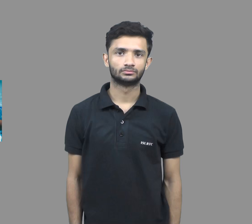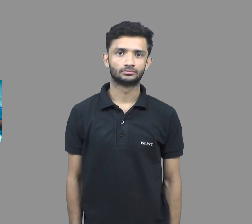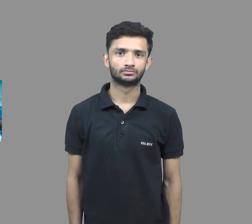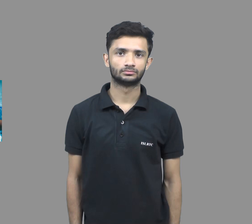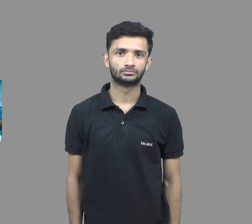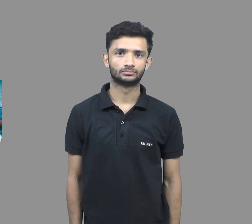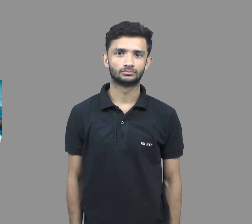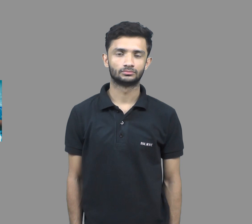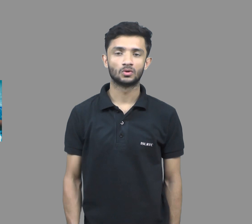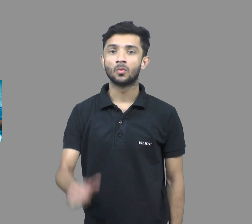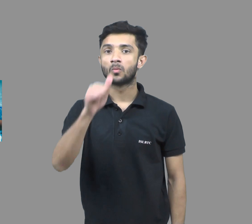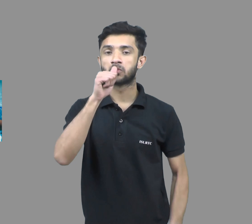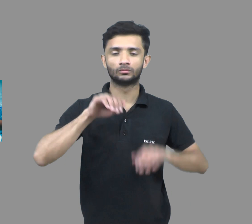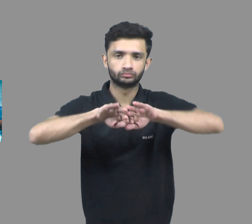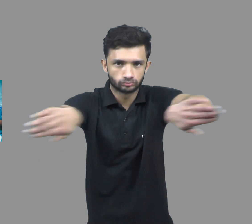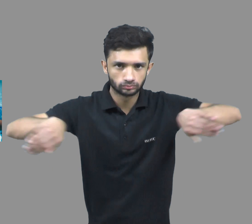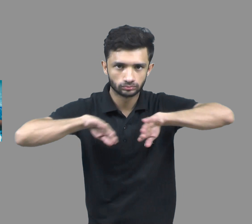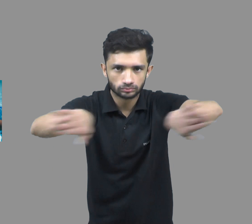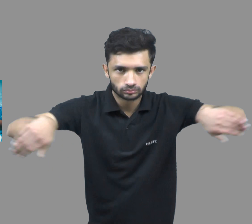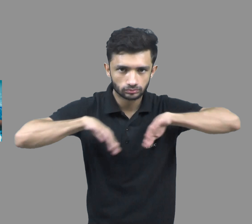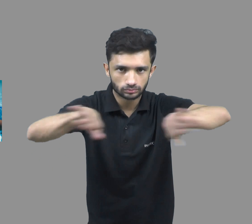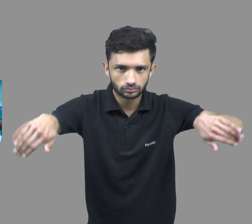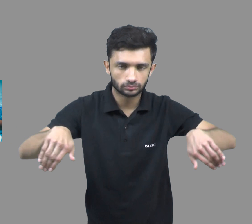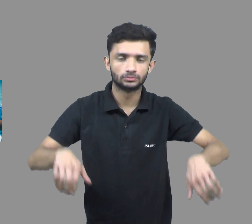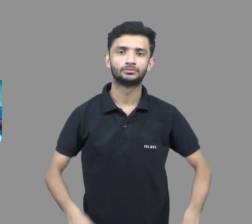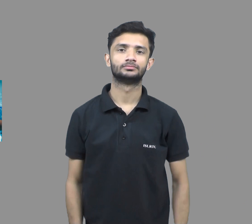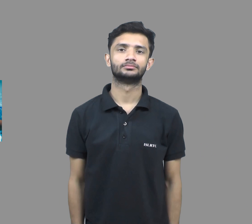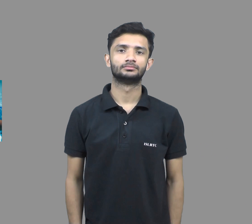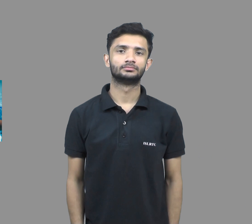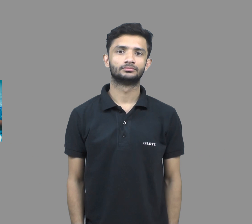Swimming